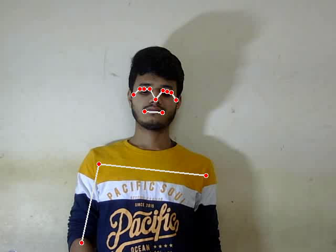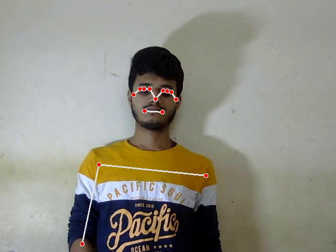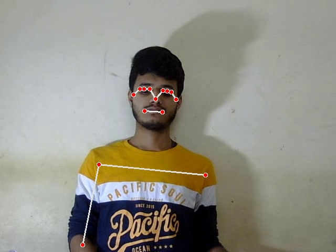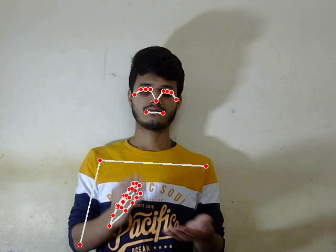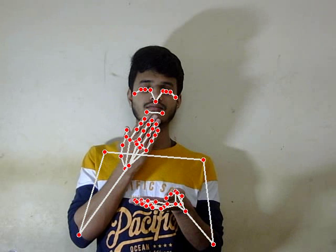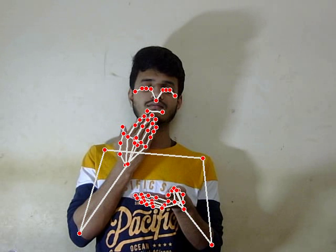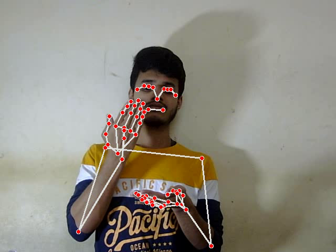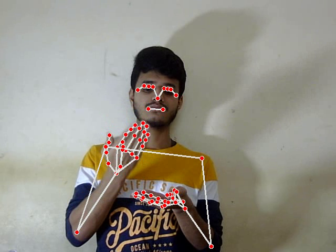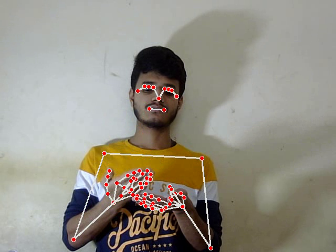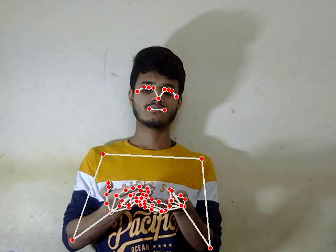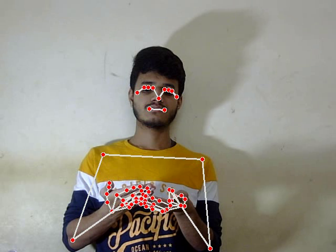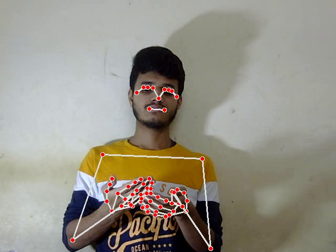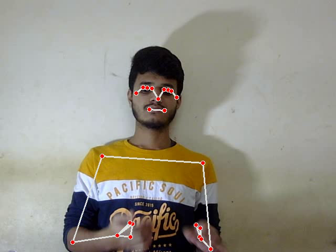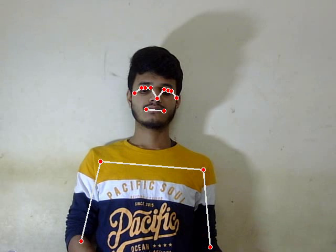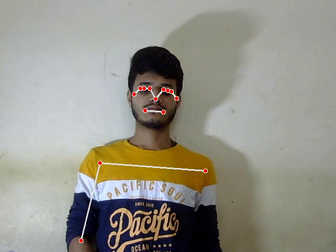good